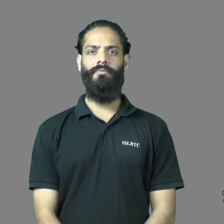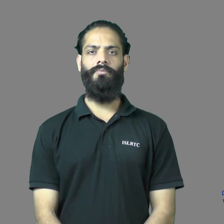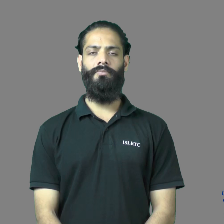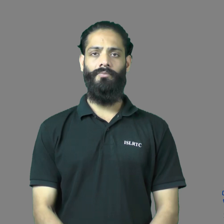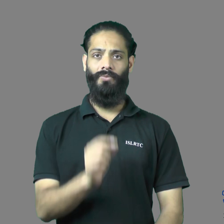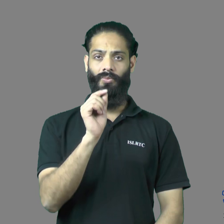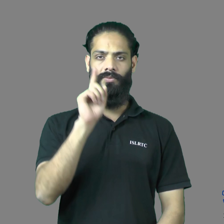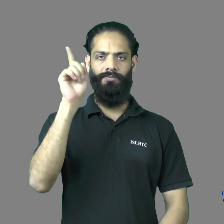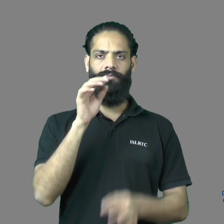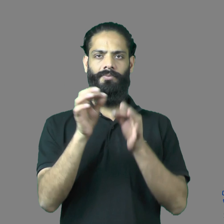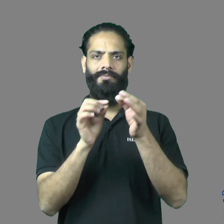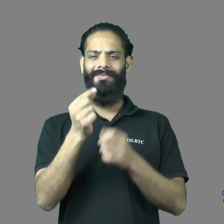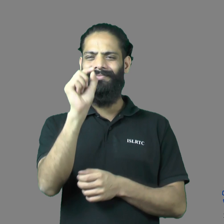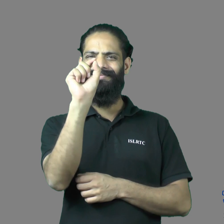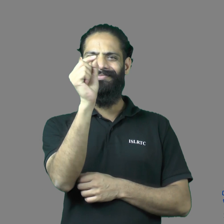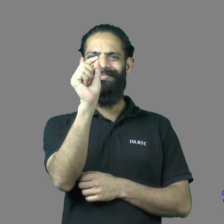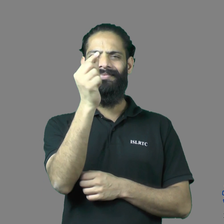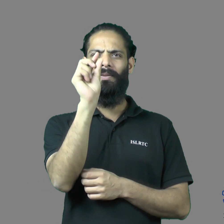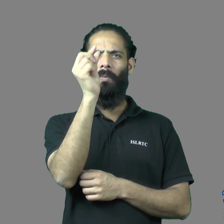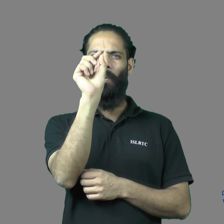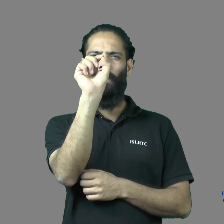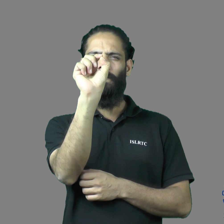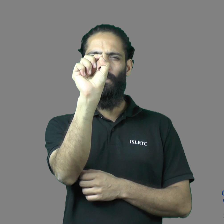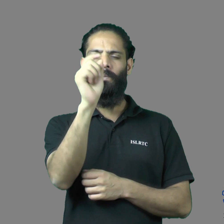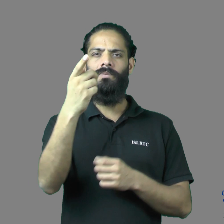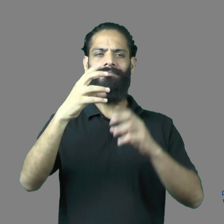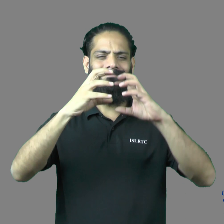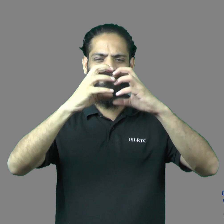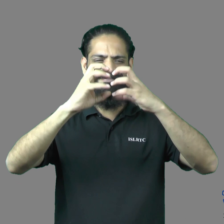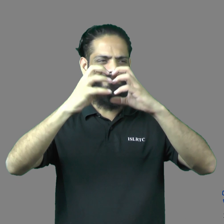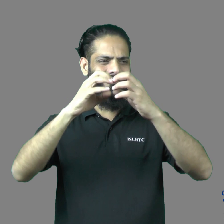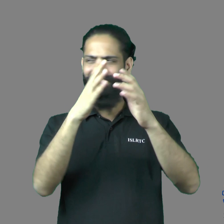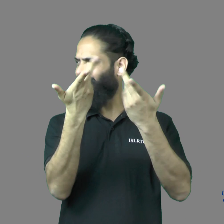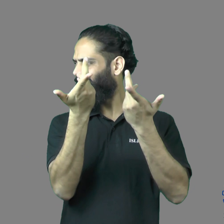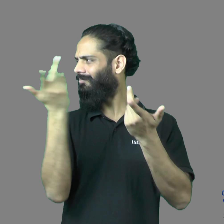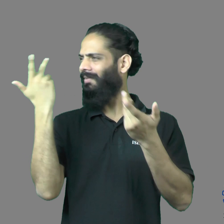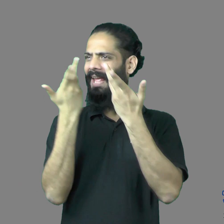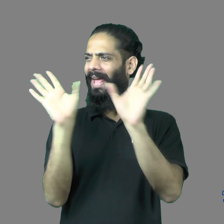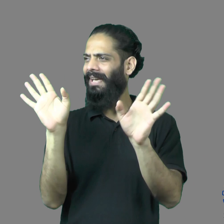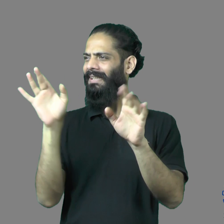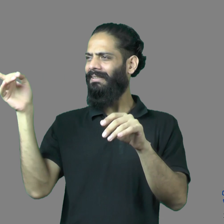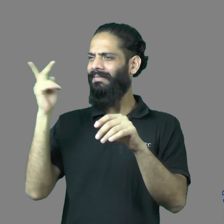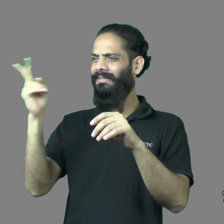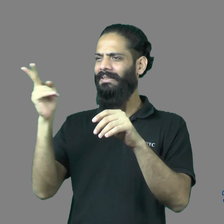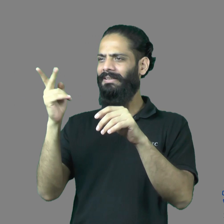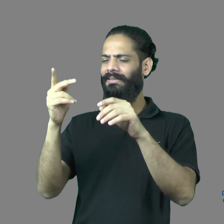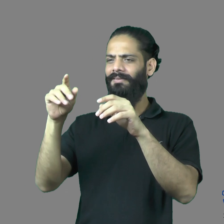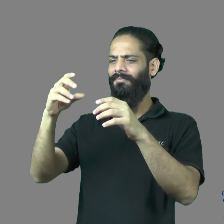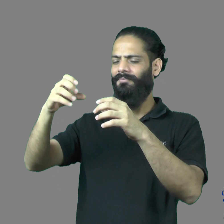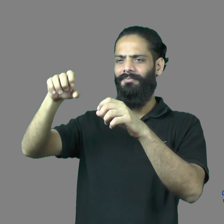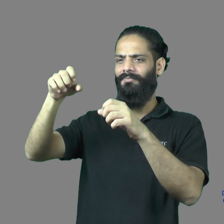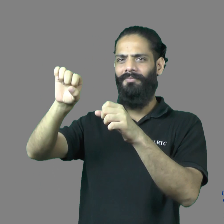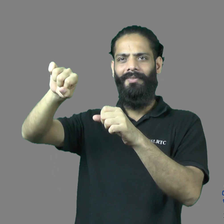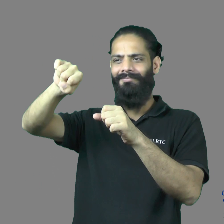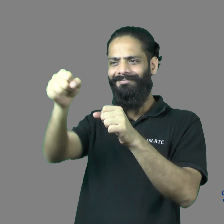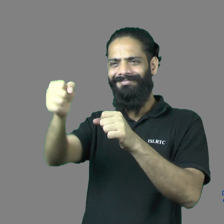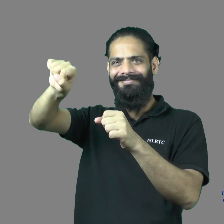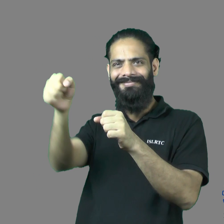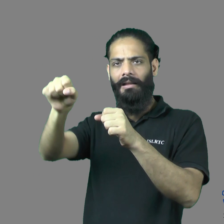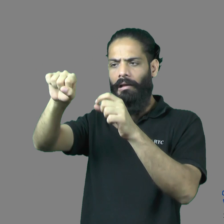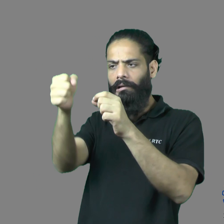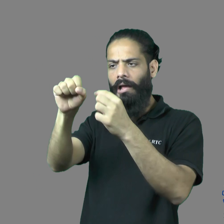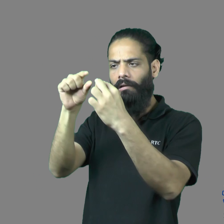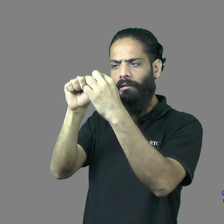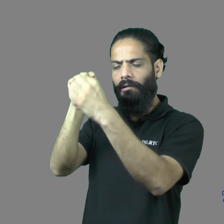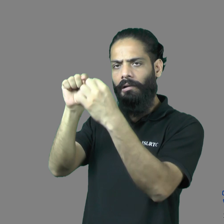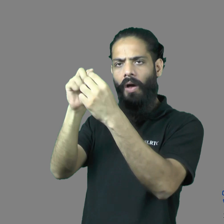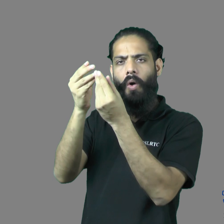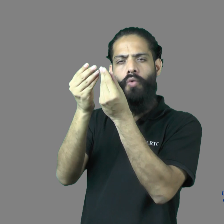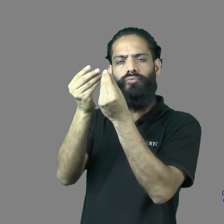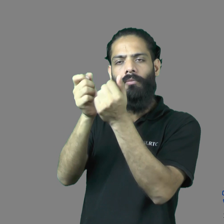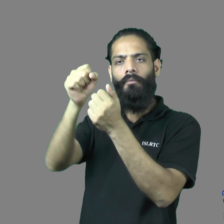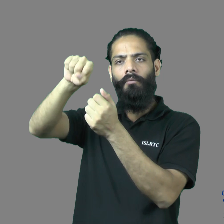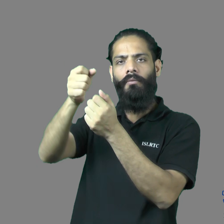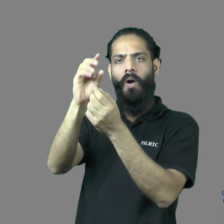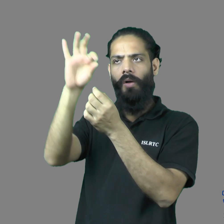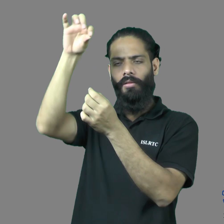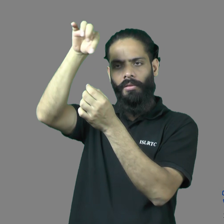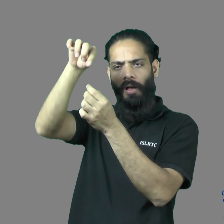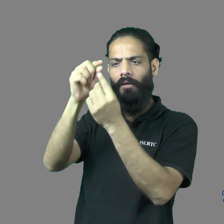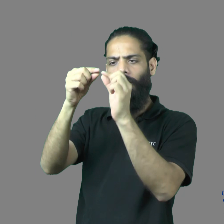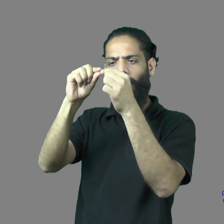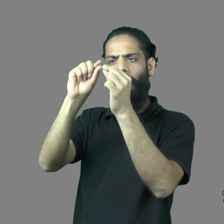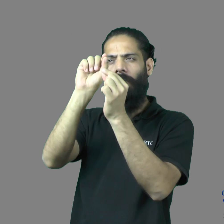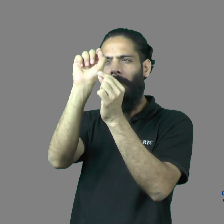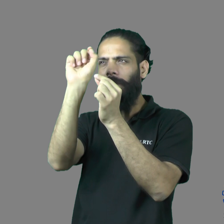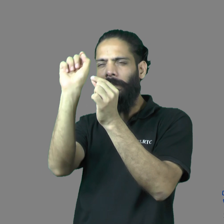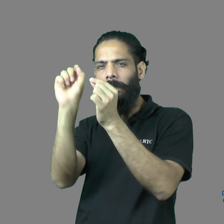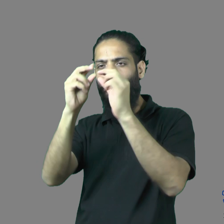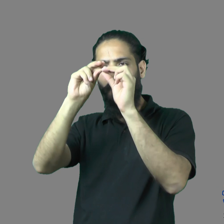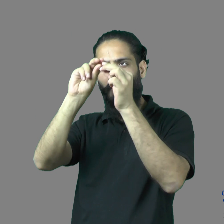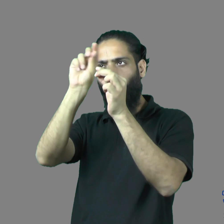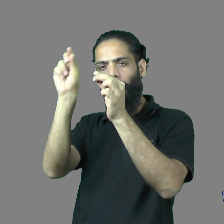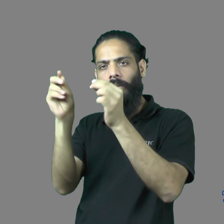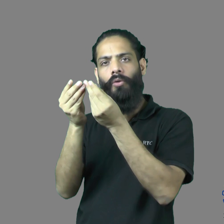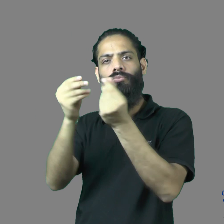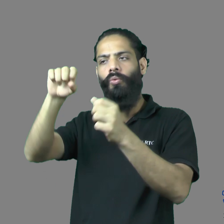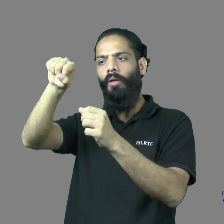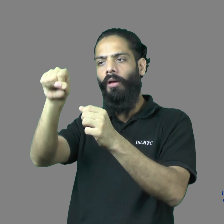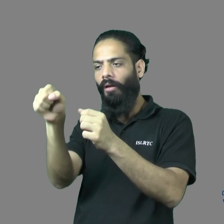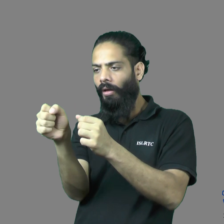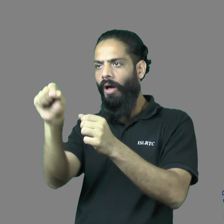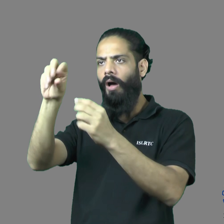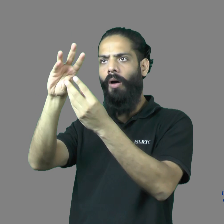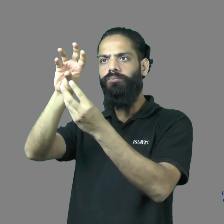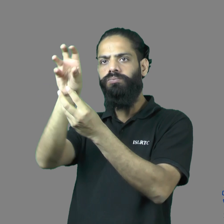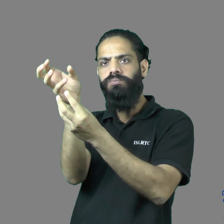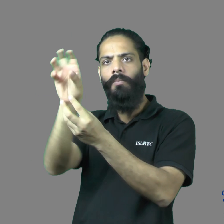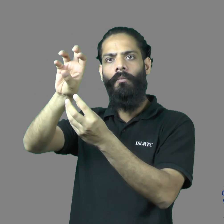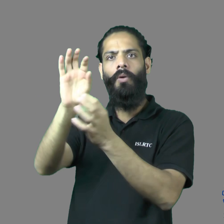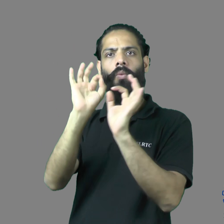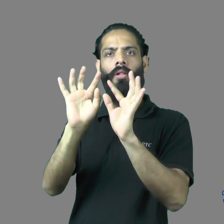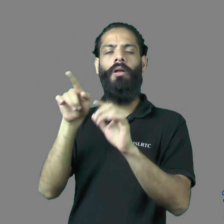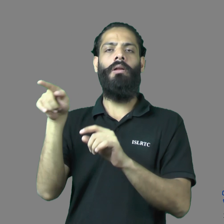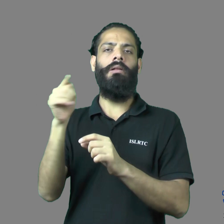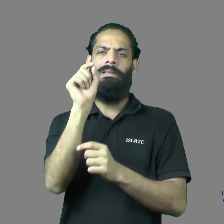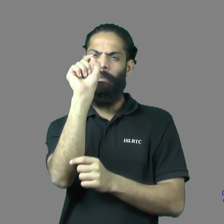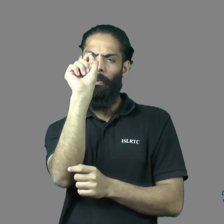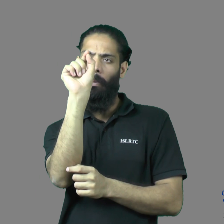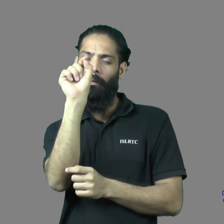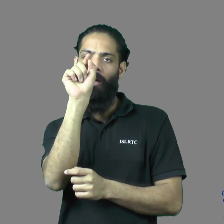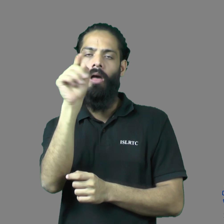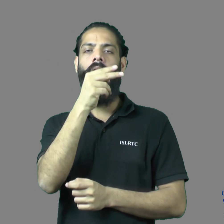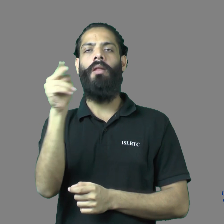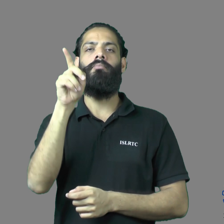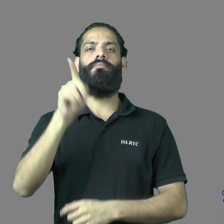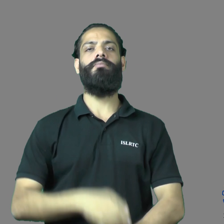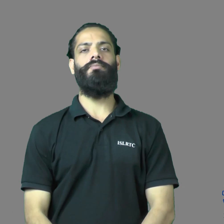Ball Bearing